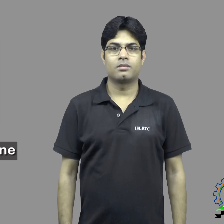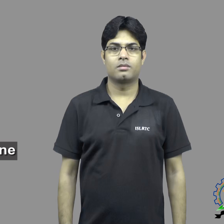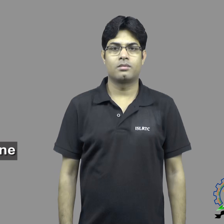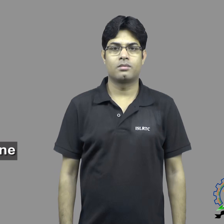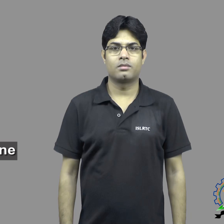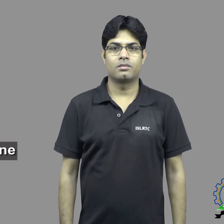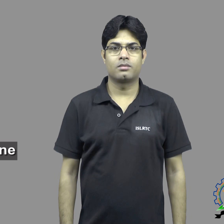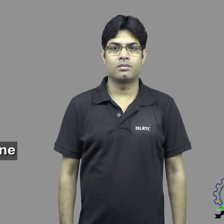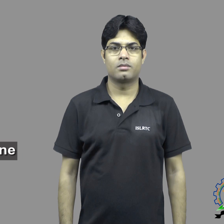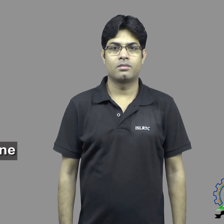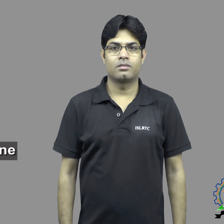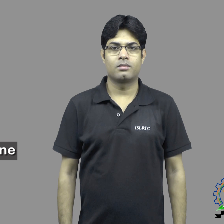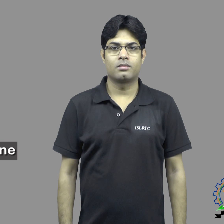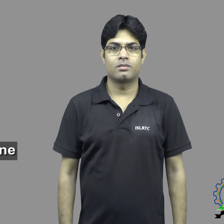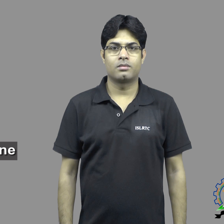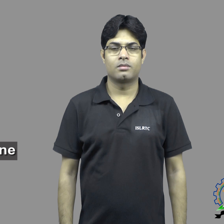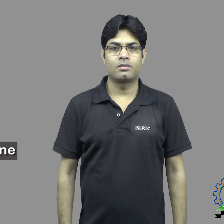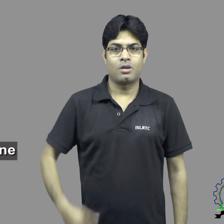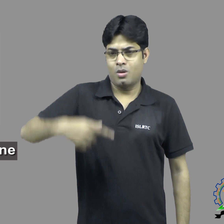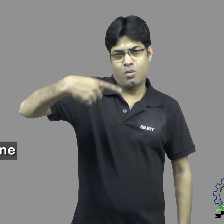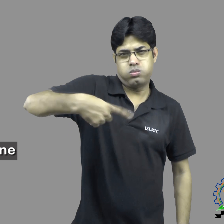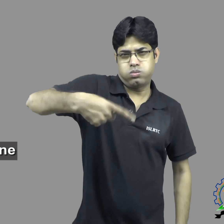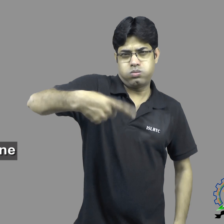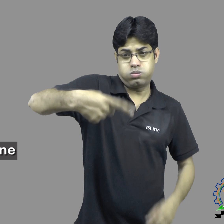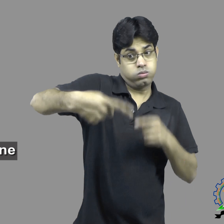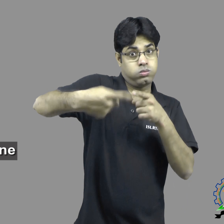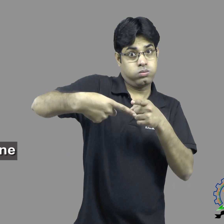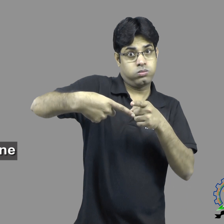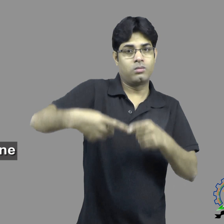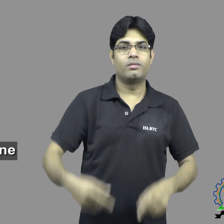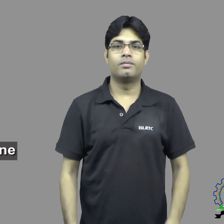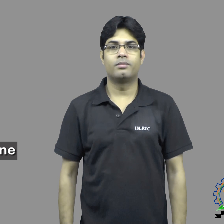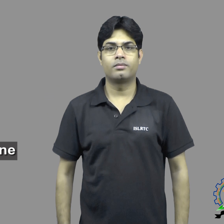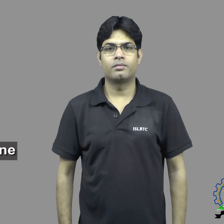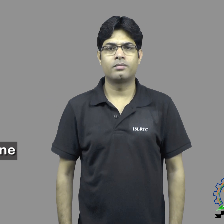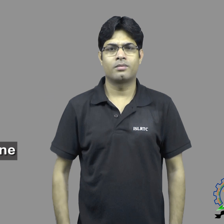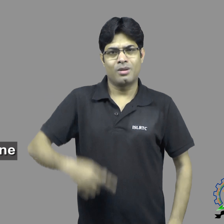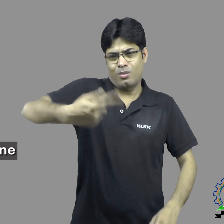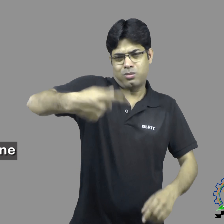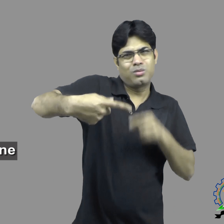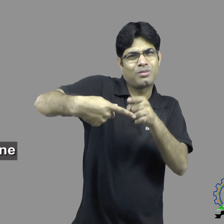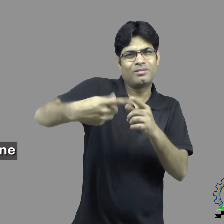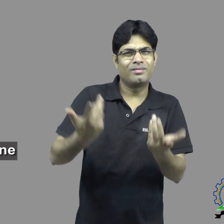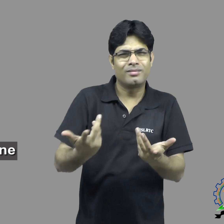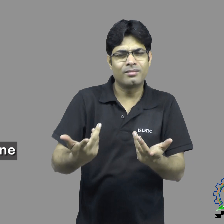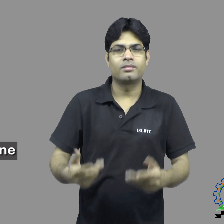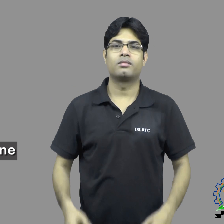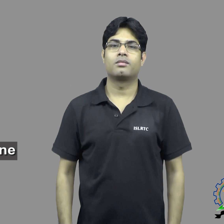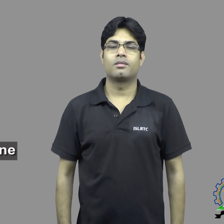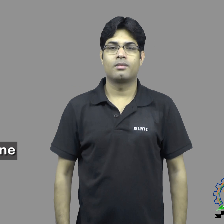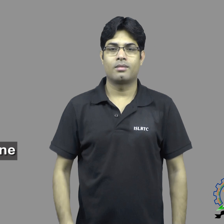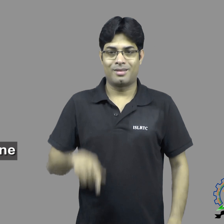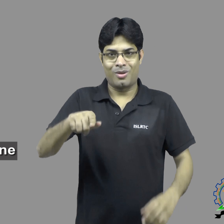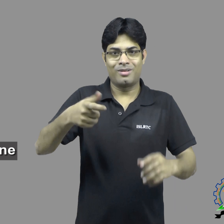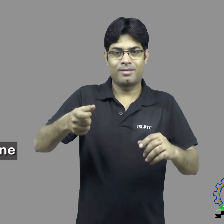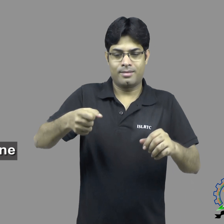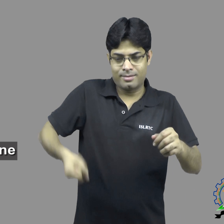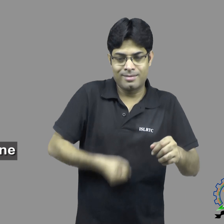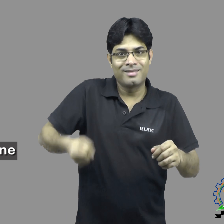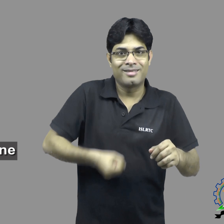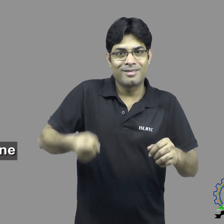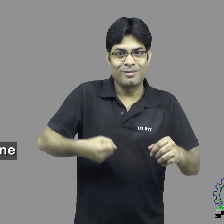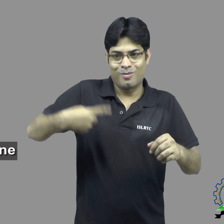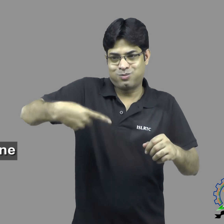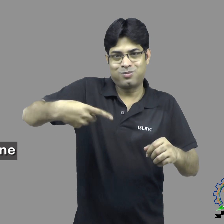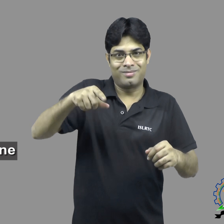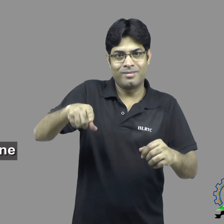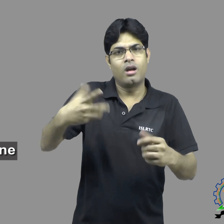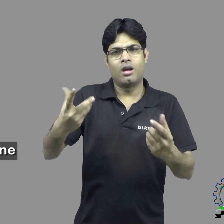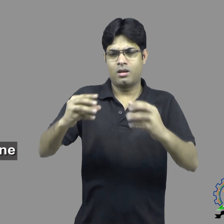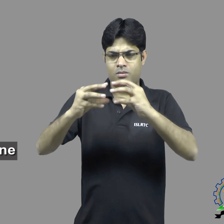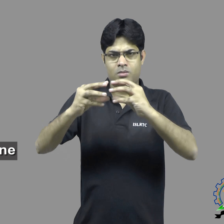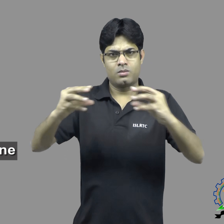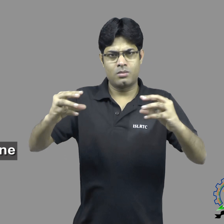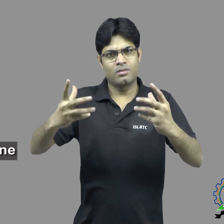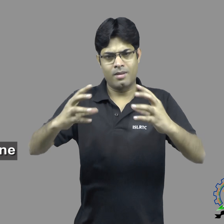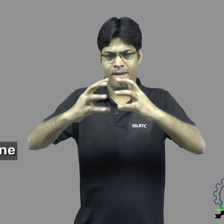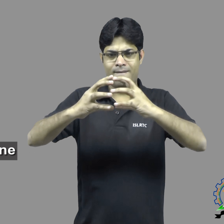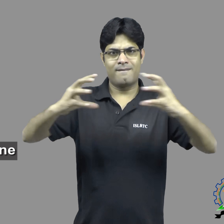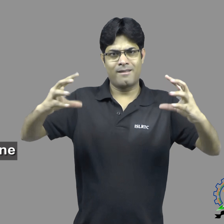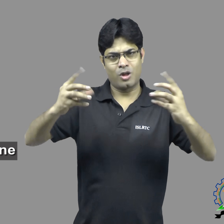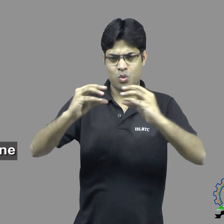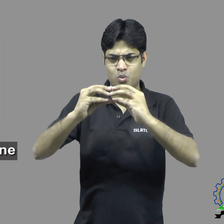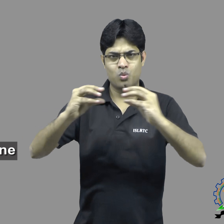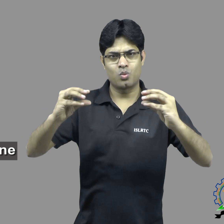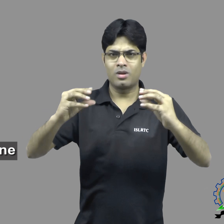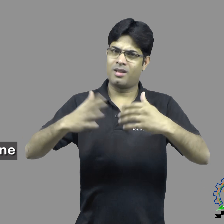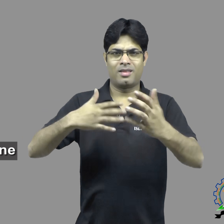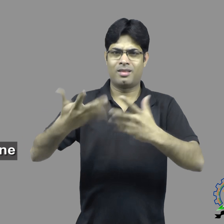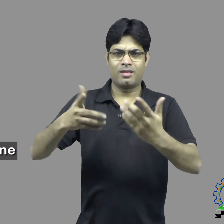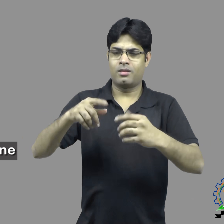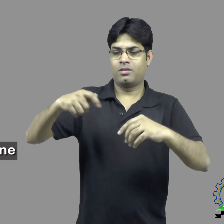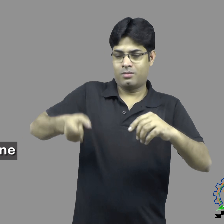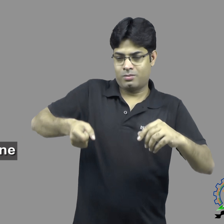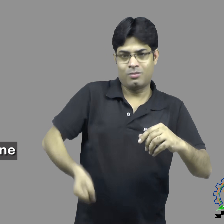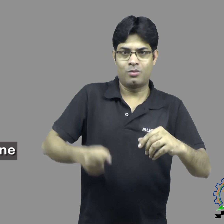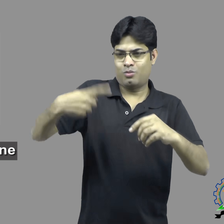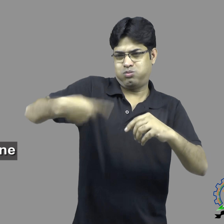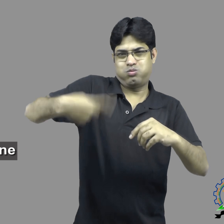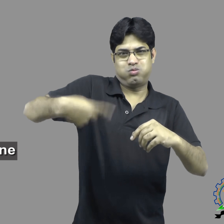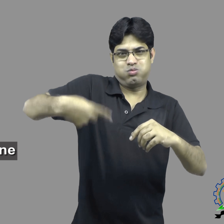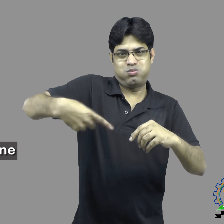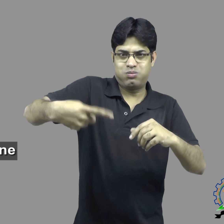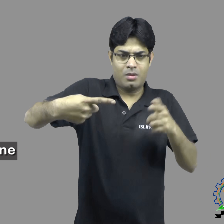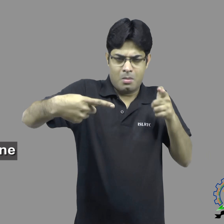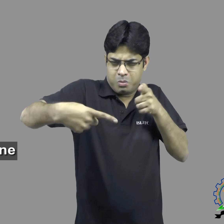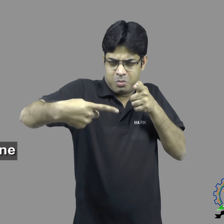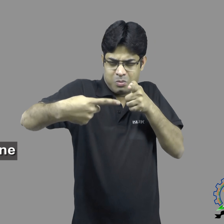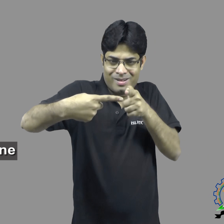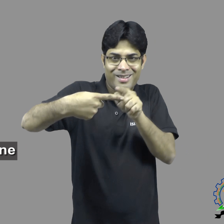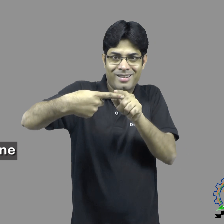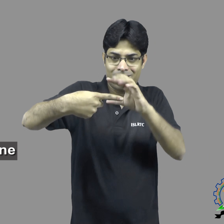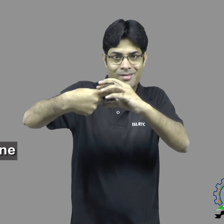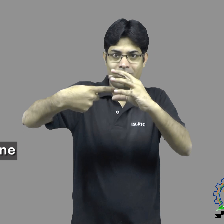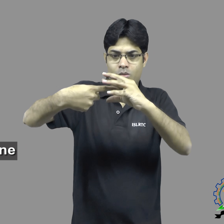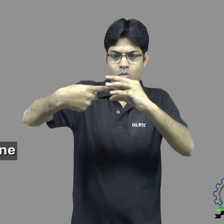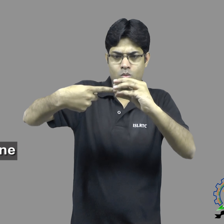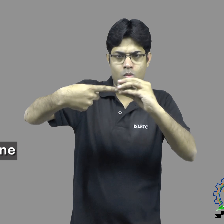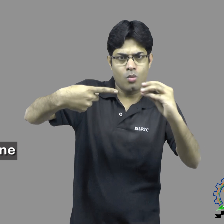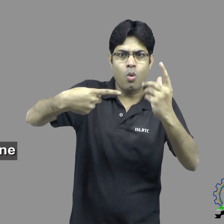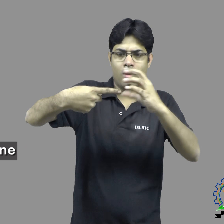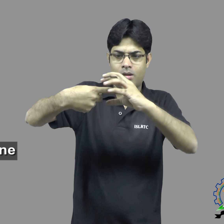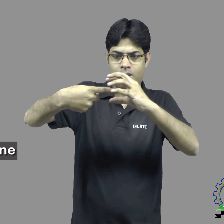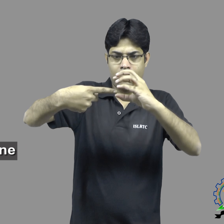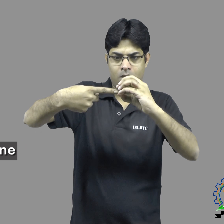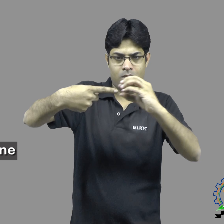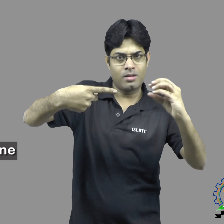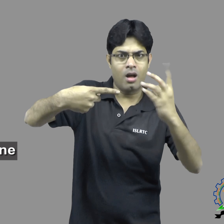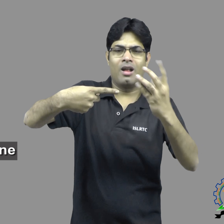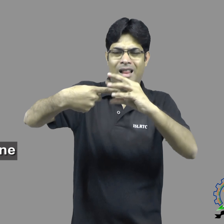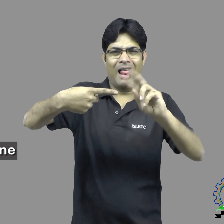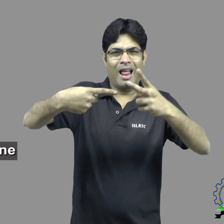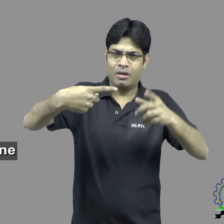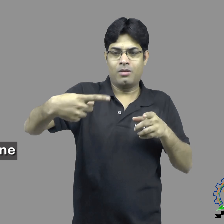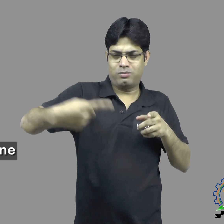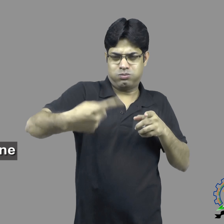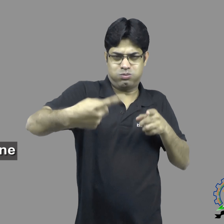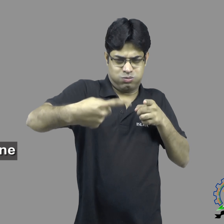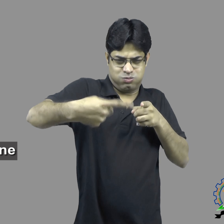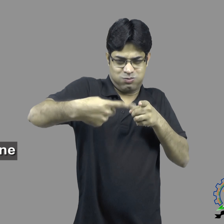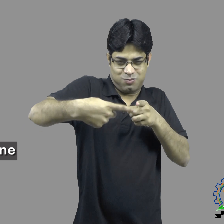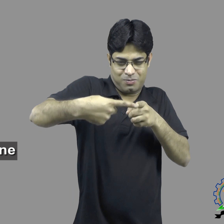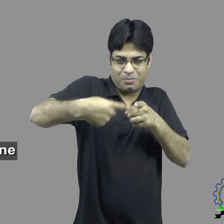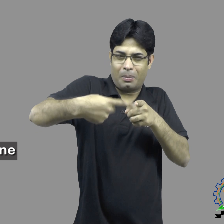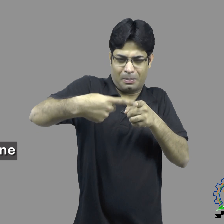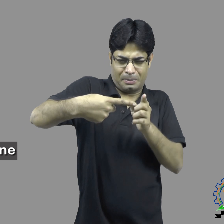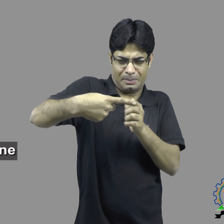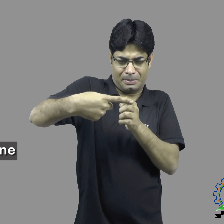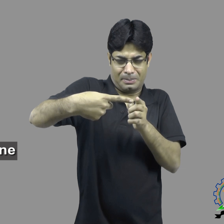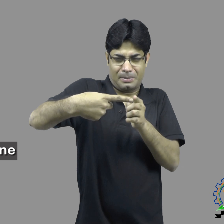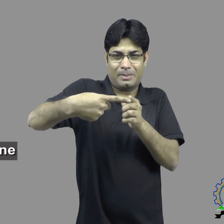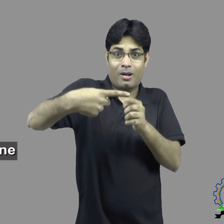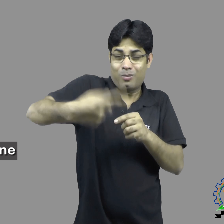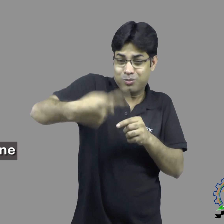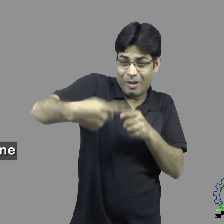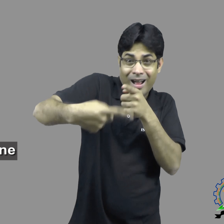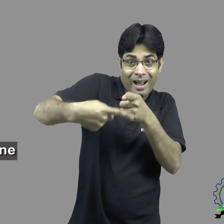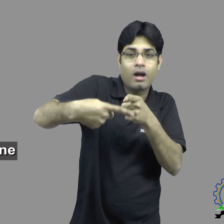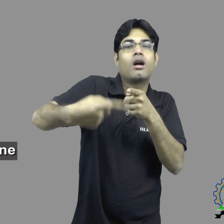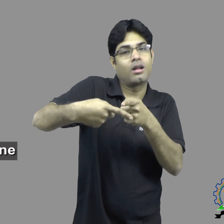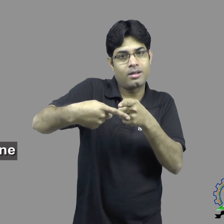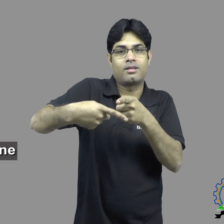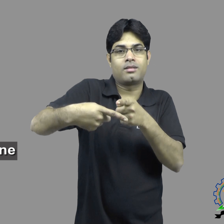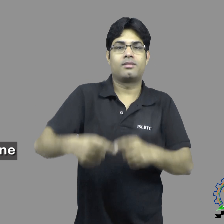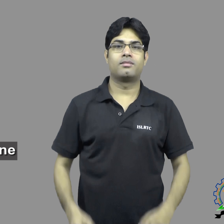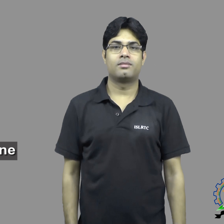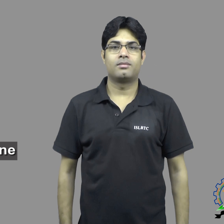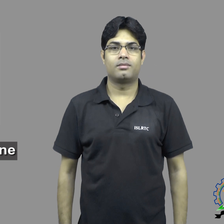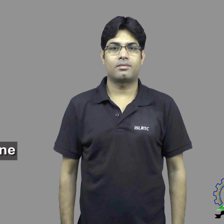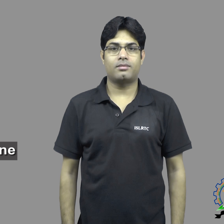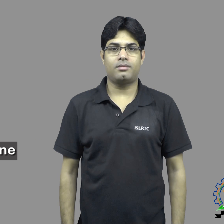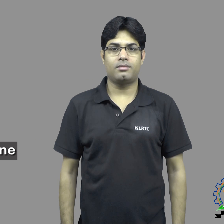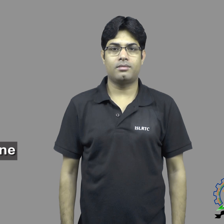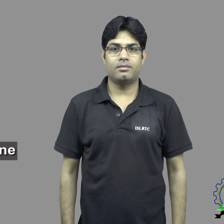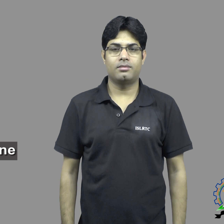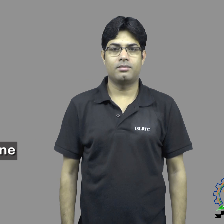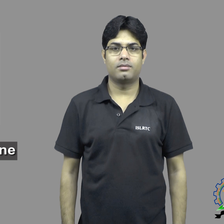Shaping Machine